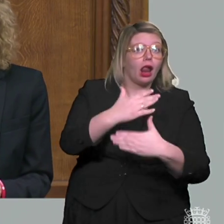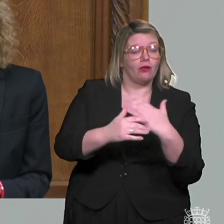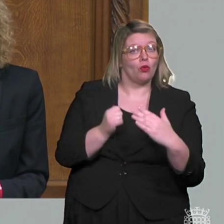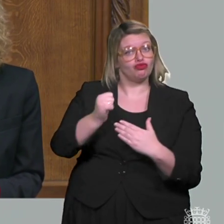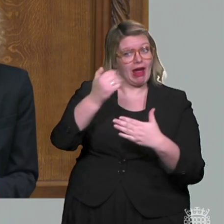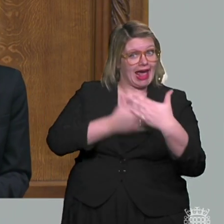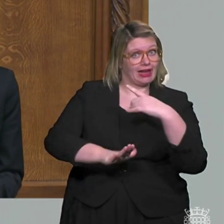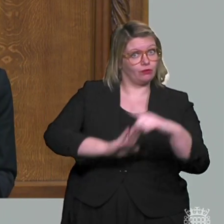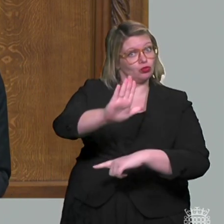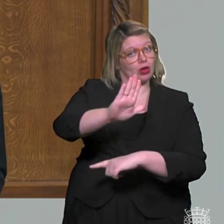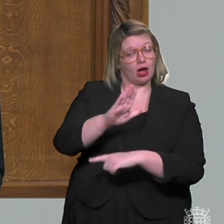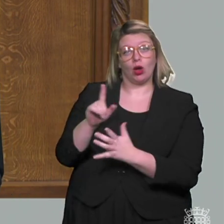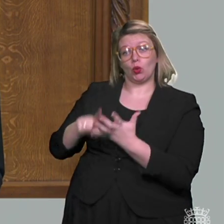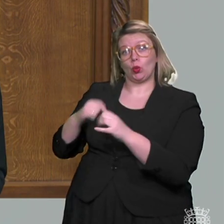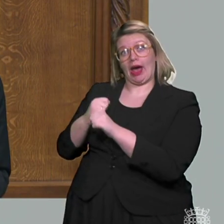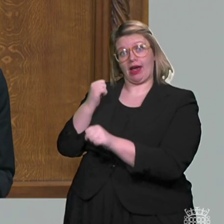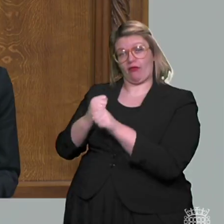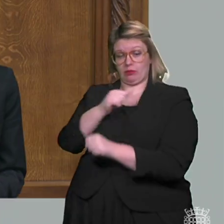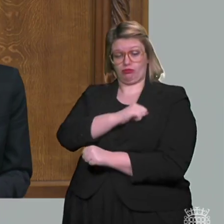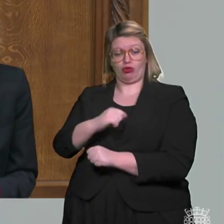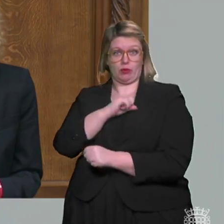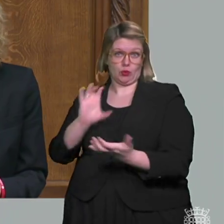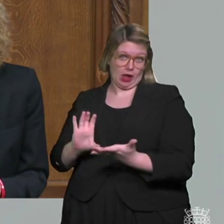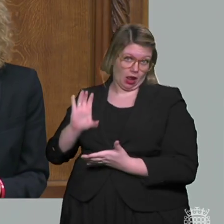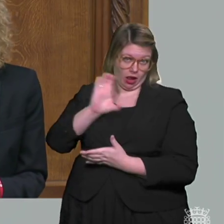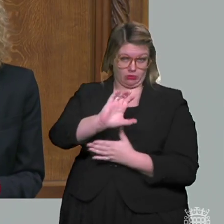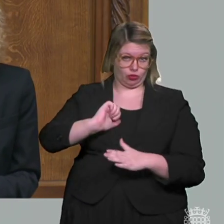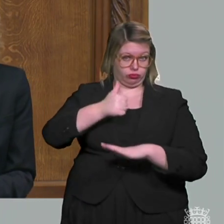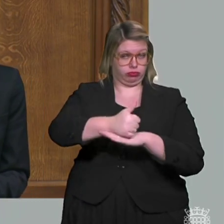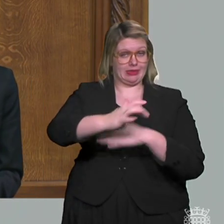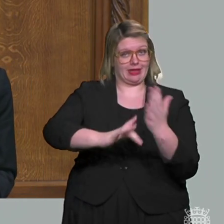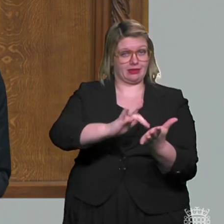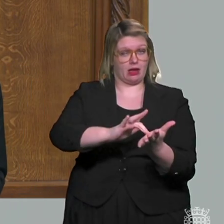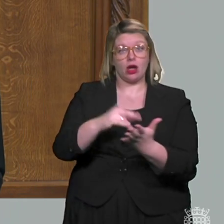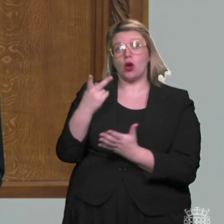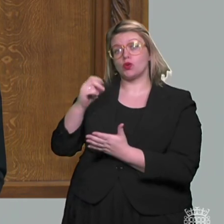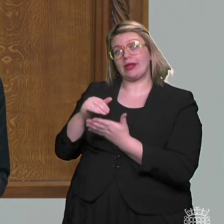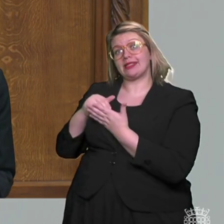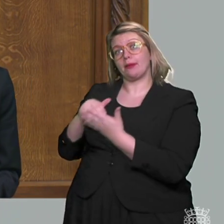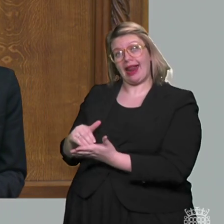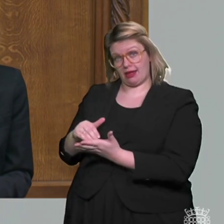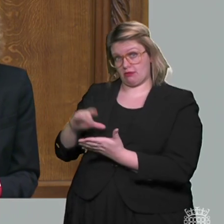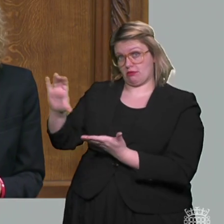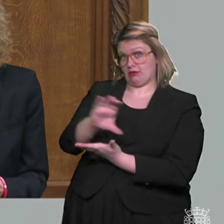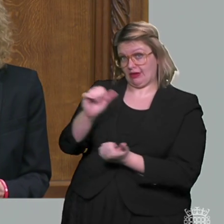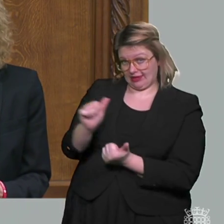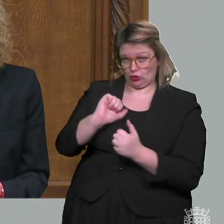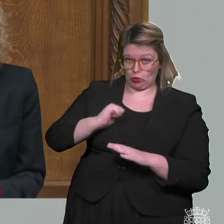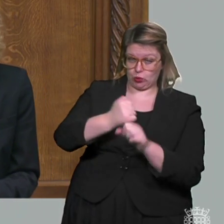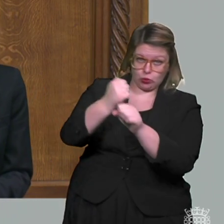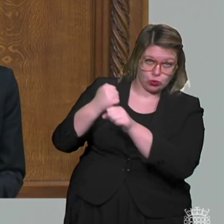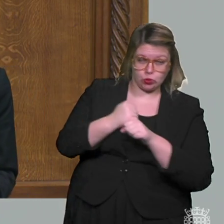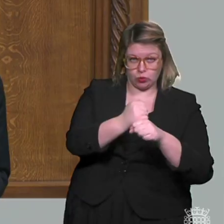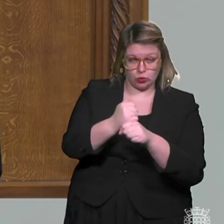The UK Government have pledged £30 million for the GCRE, of which £20 million has been received for the construction phase.